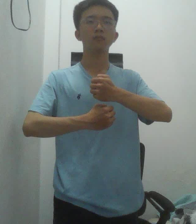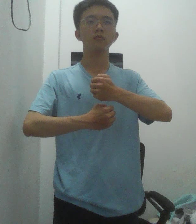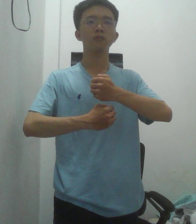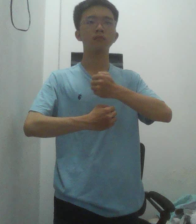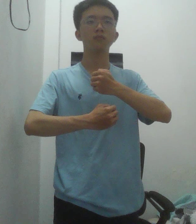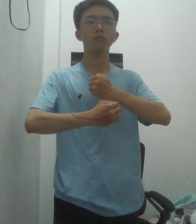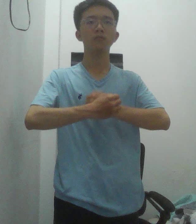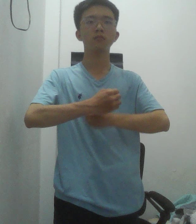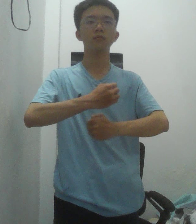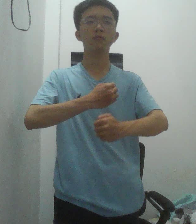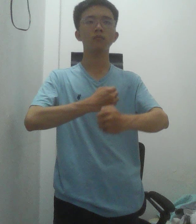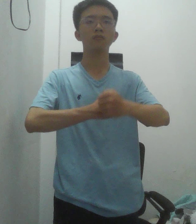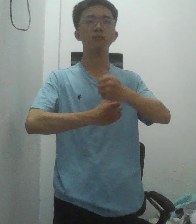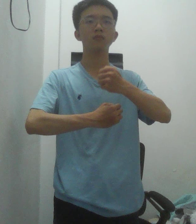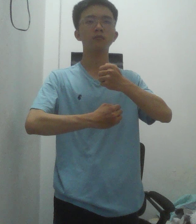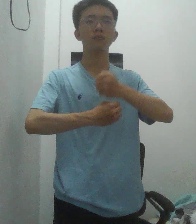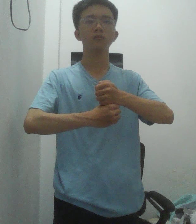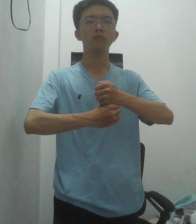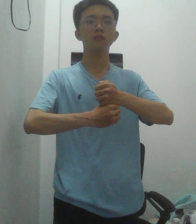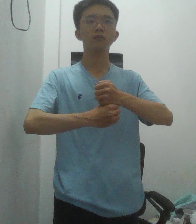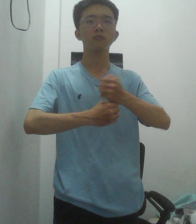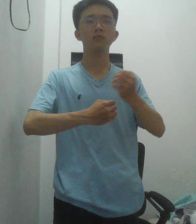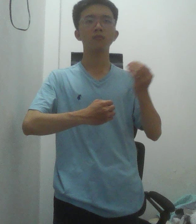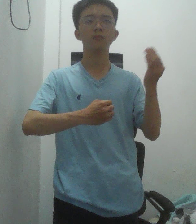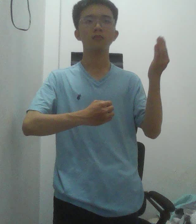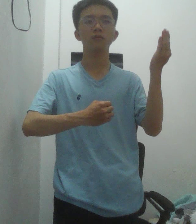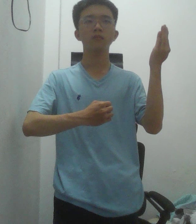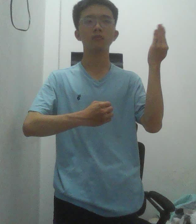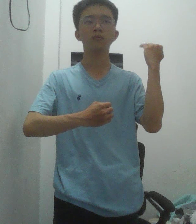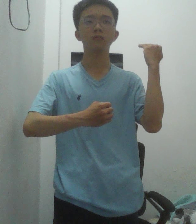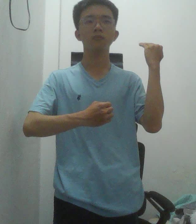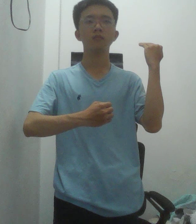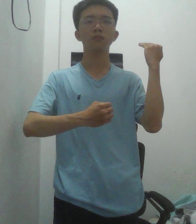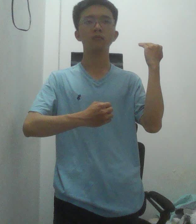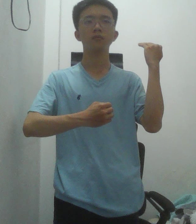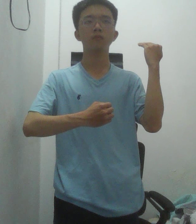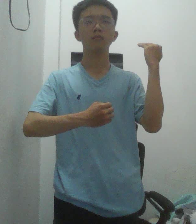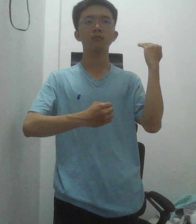nam truoc